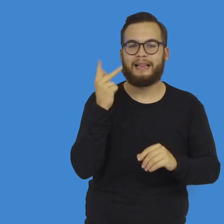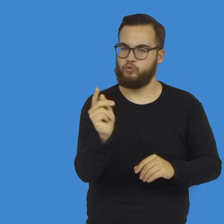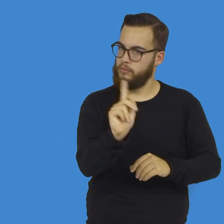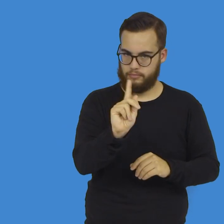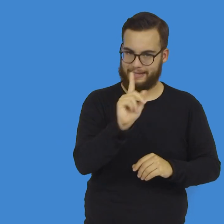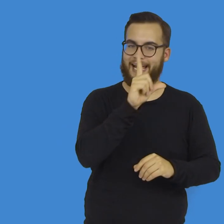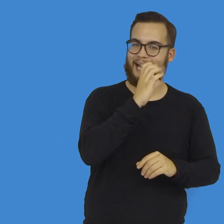no